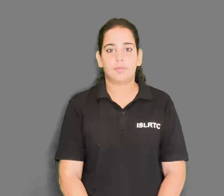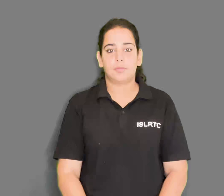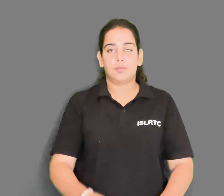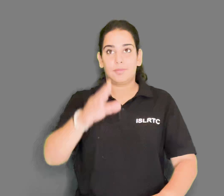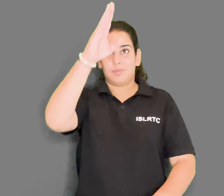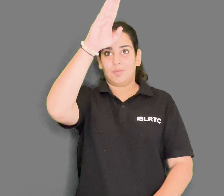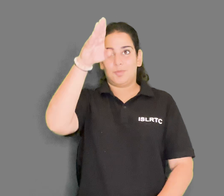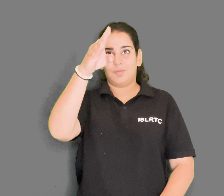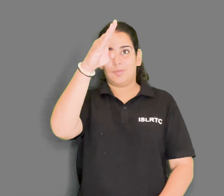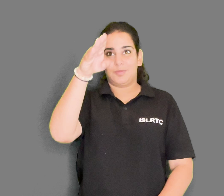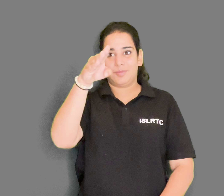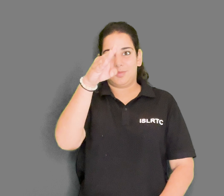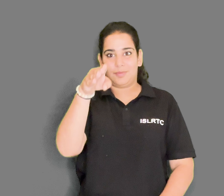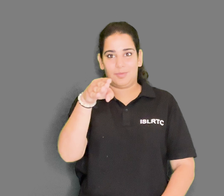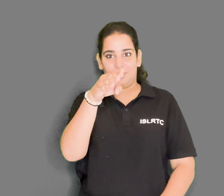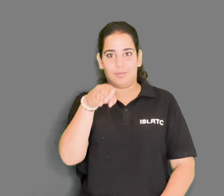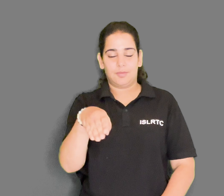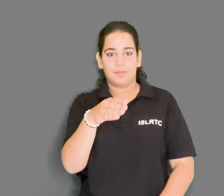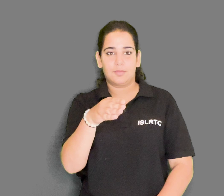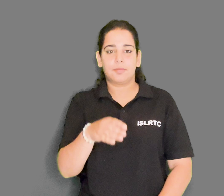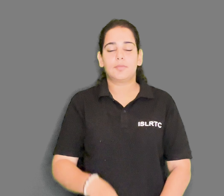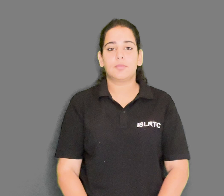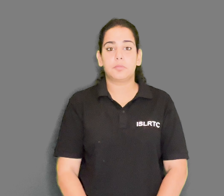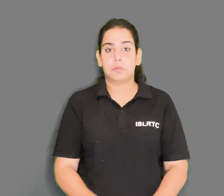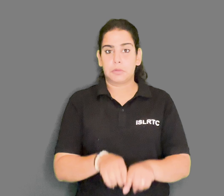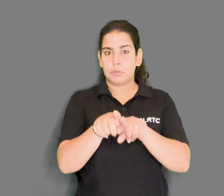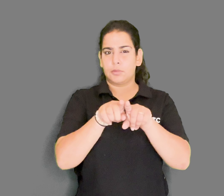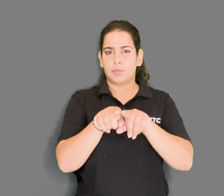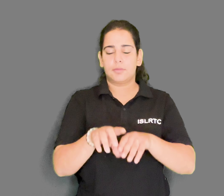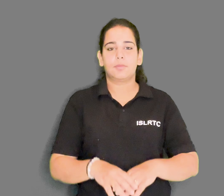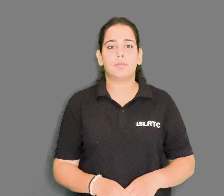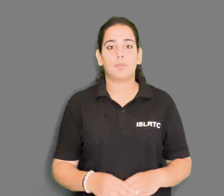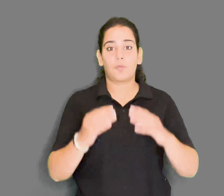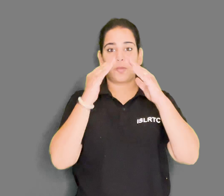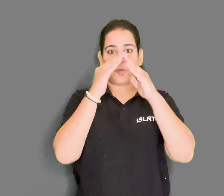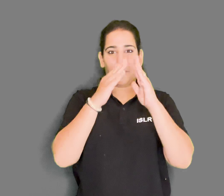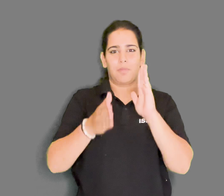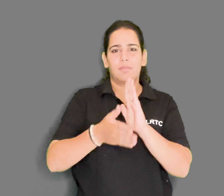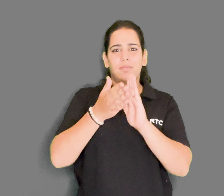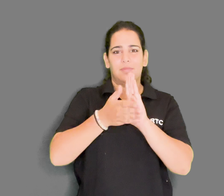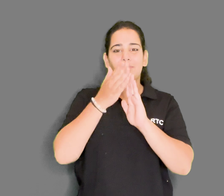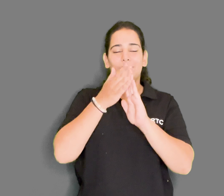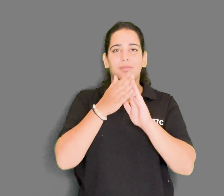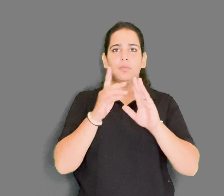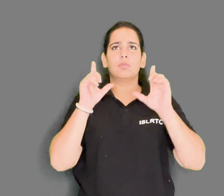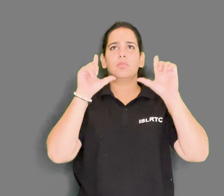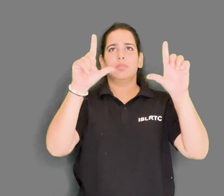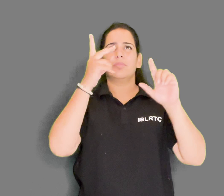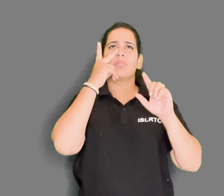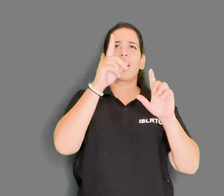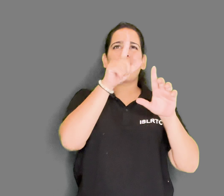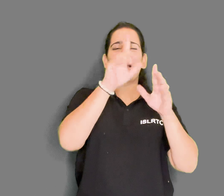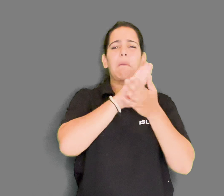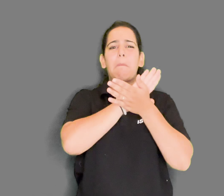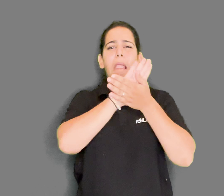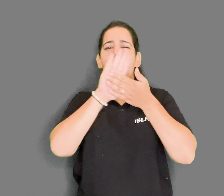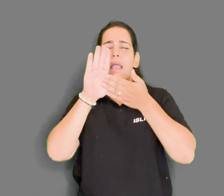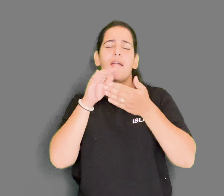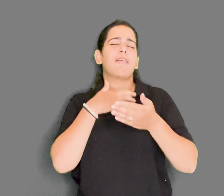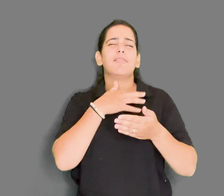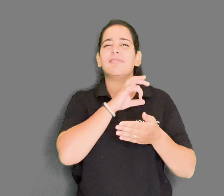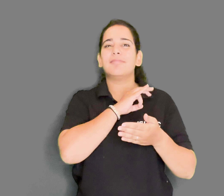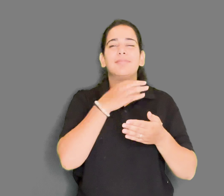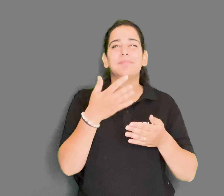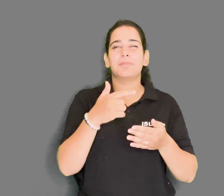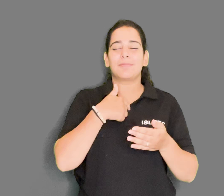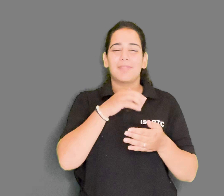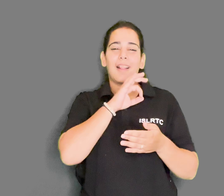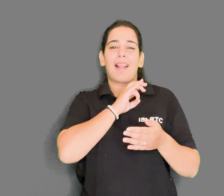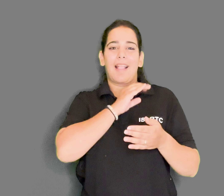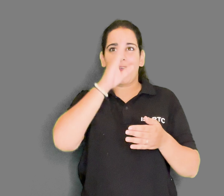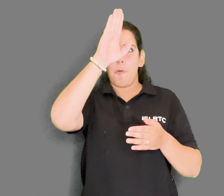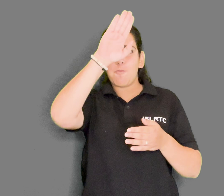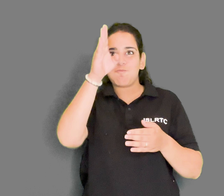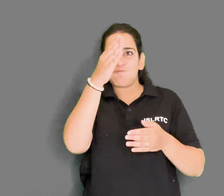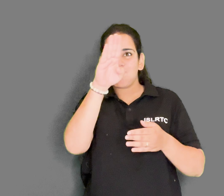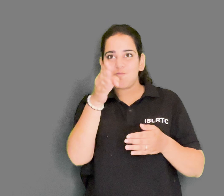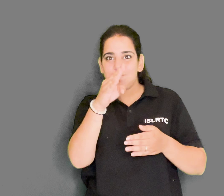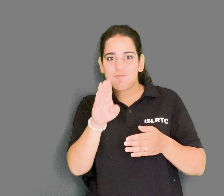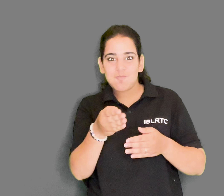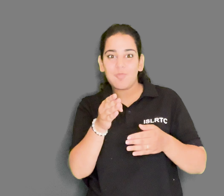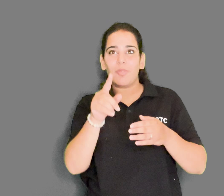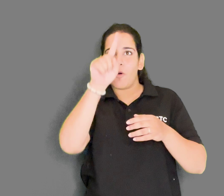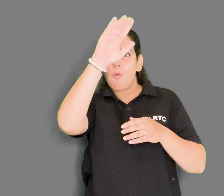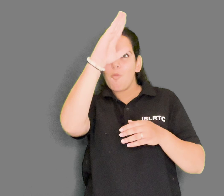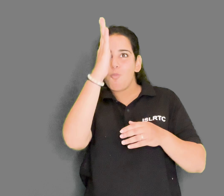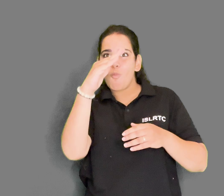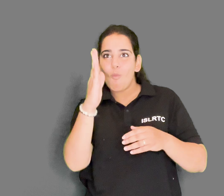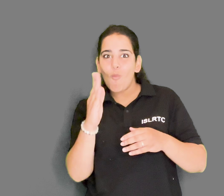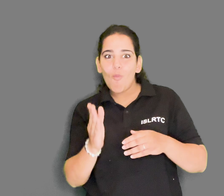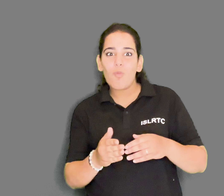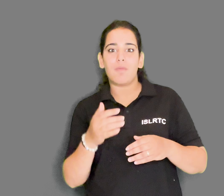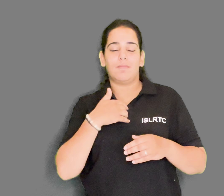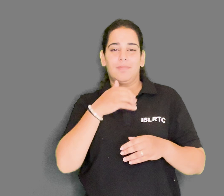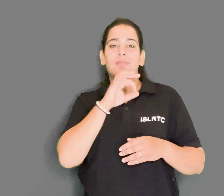Siding Material such as boards or metals or plastic pieces surface of outside wall of frame buildings